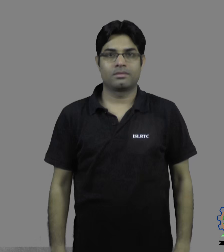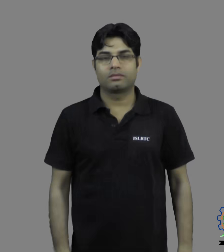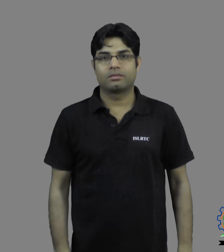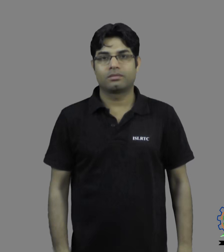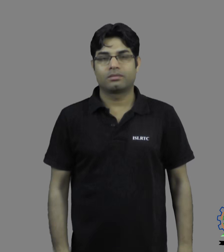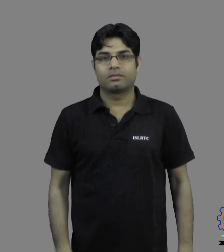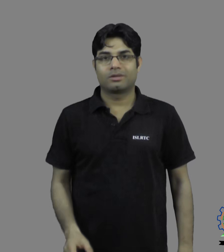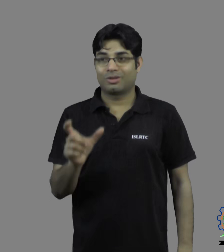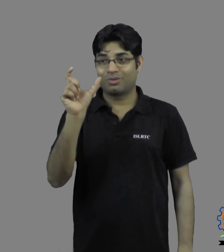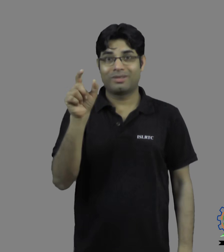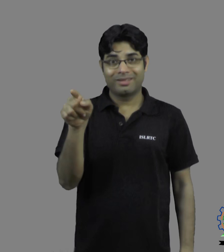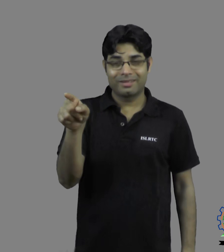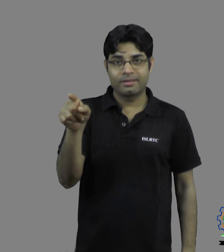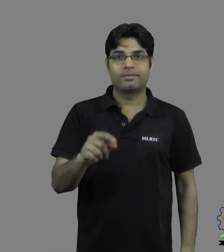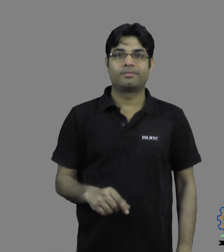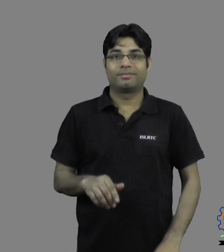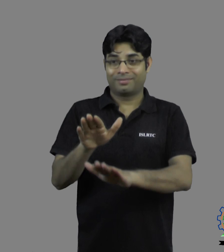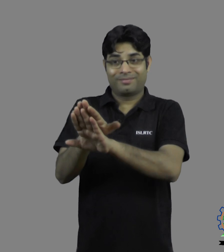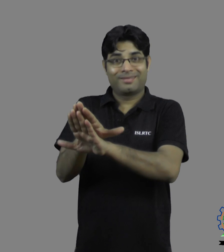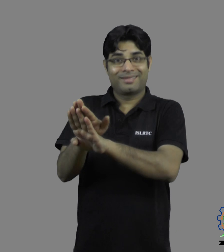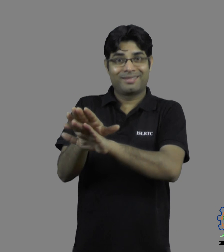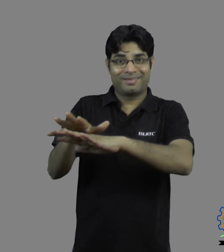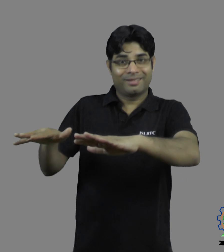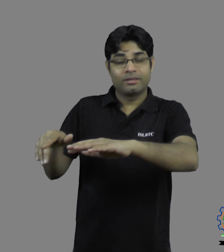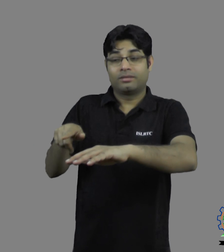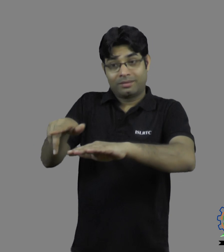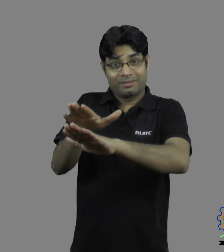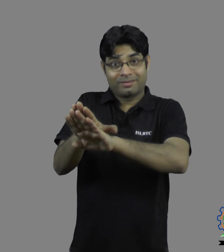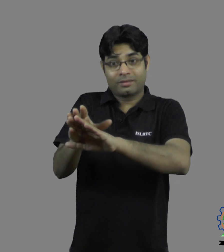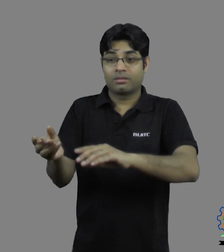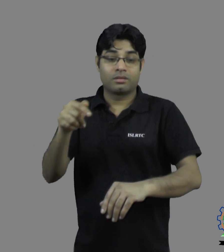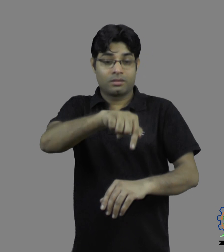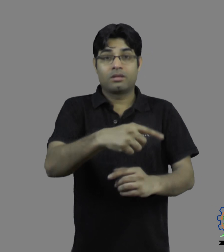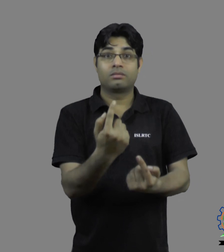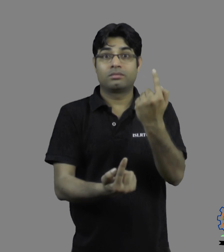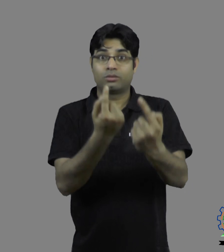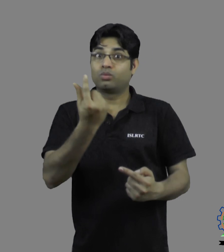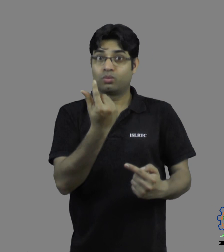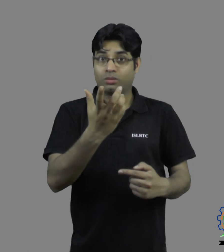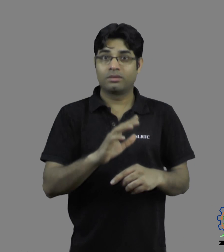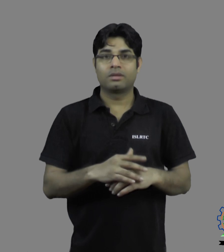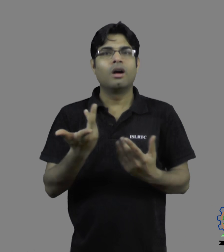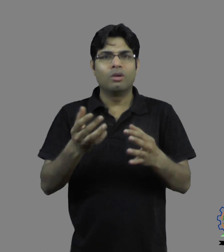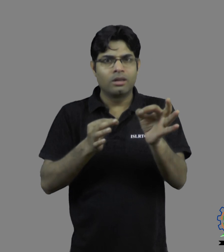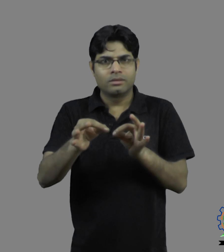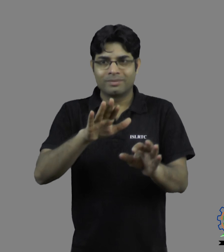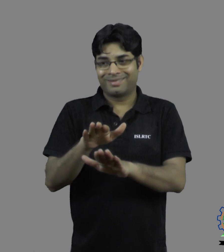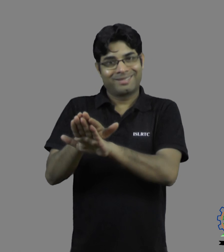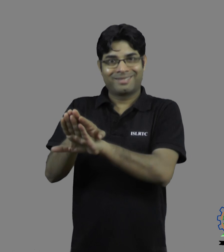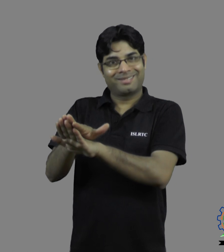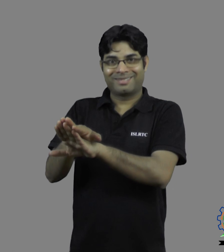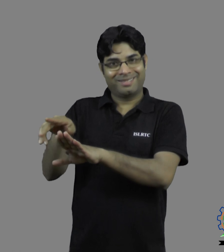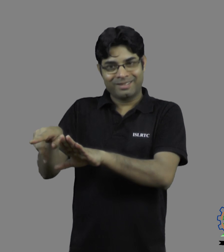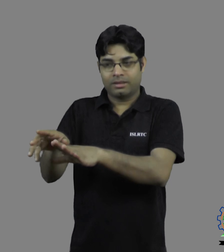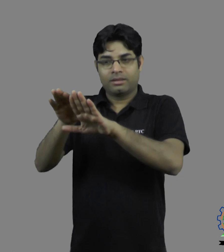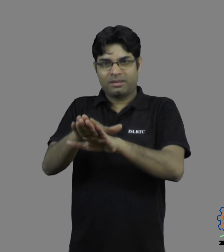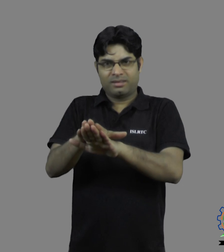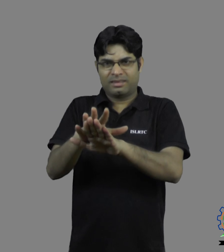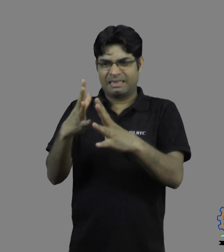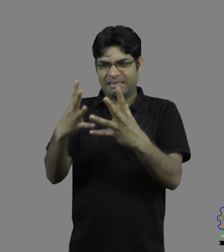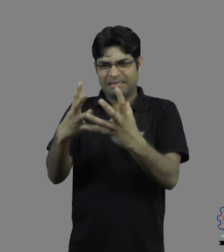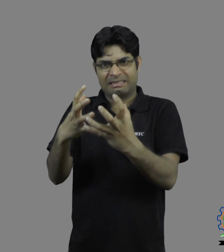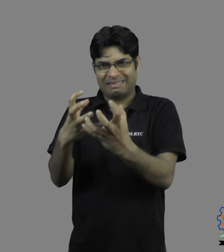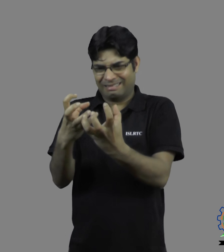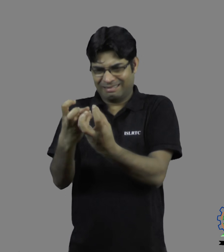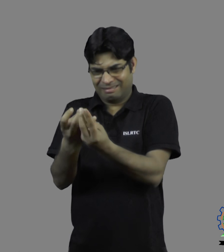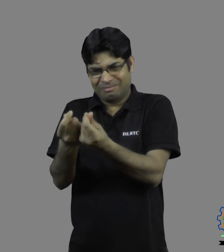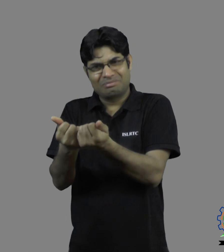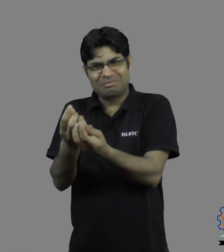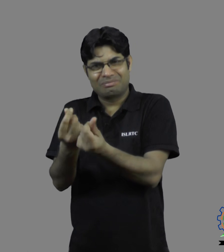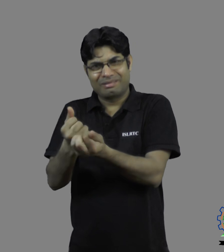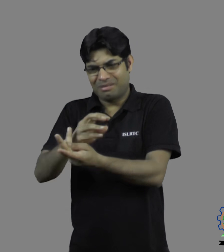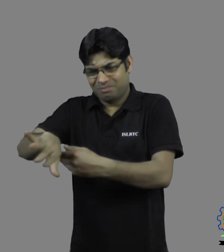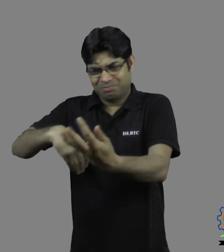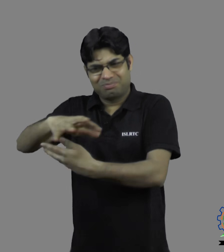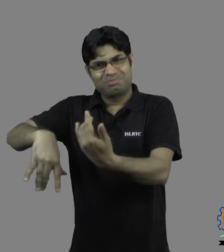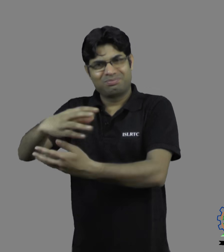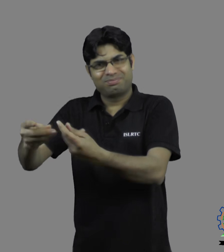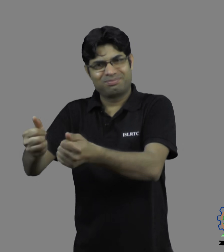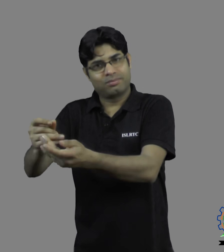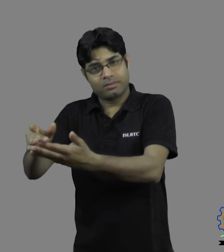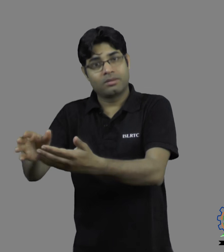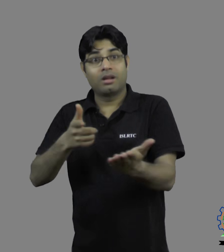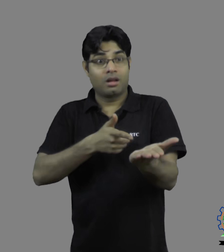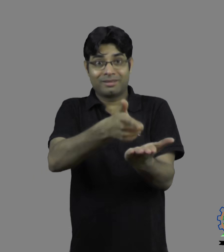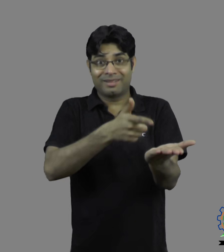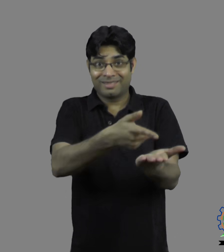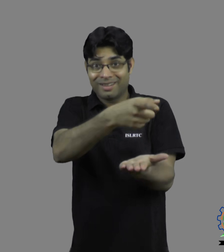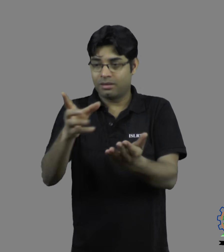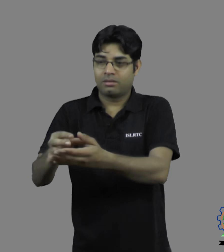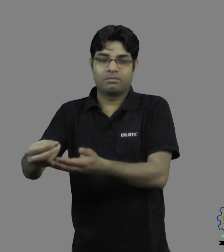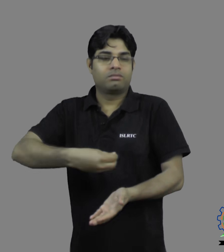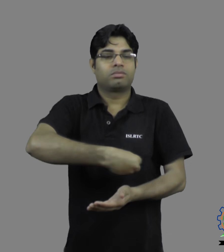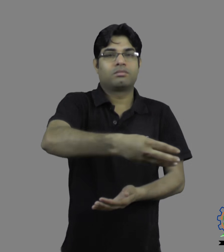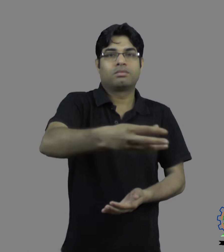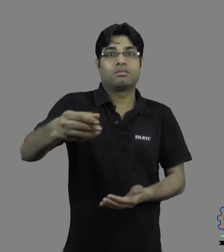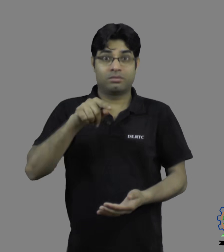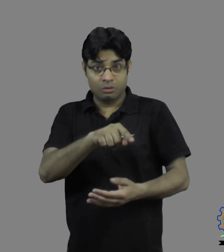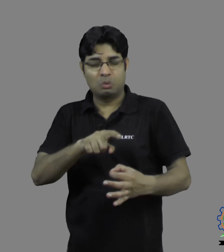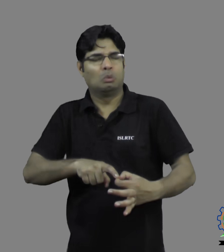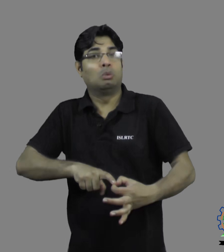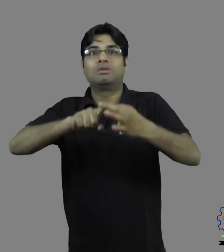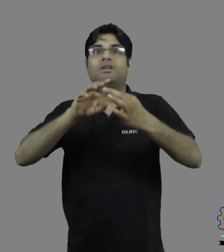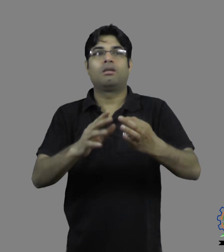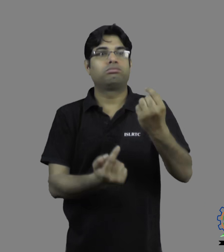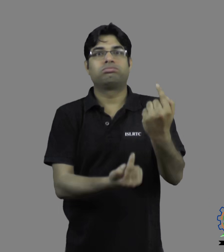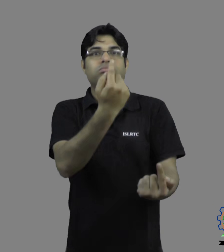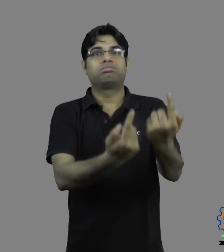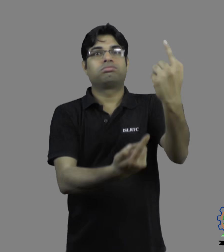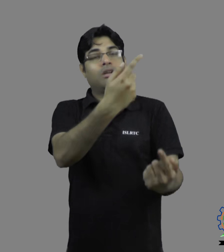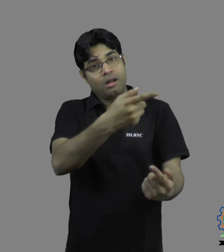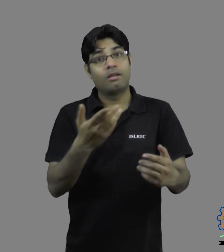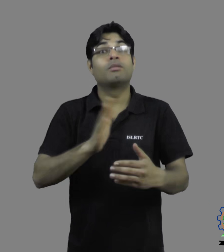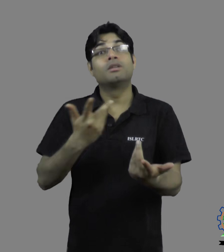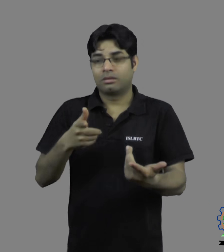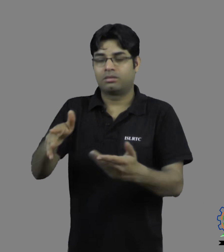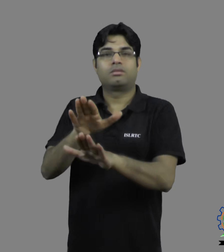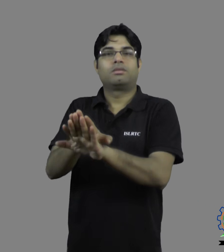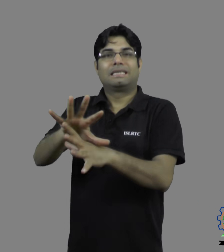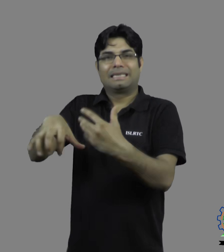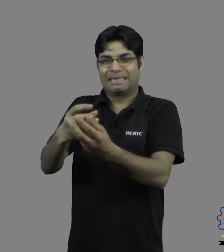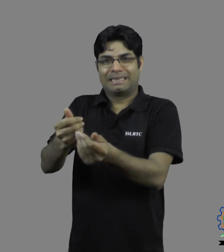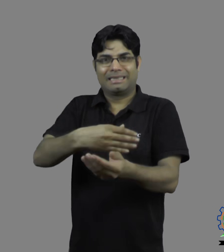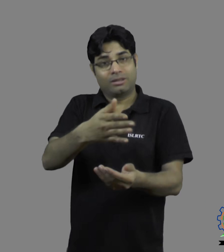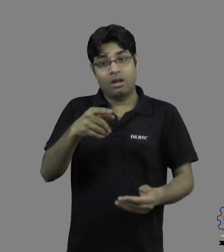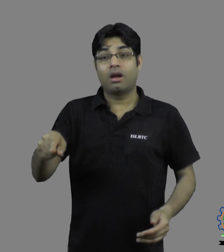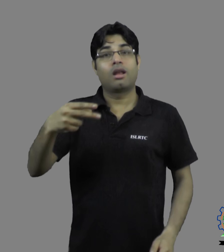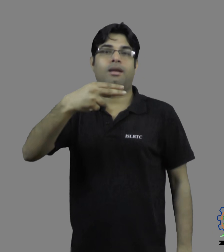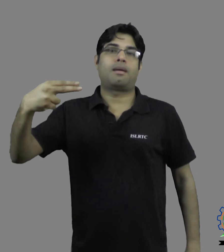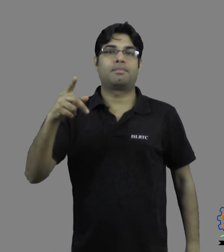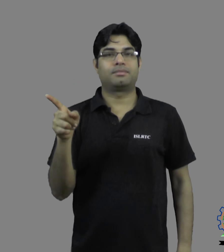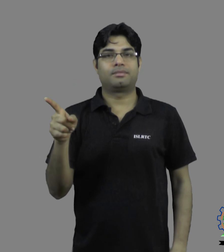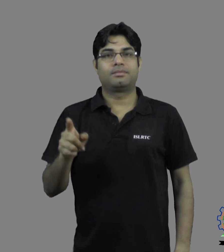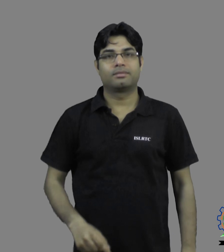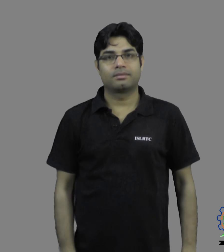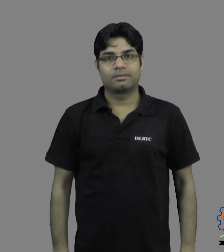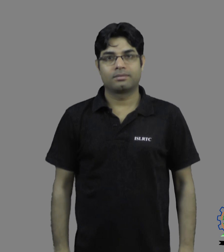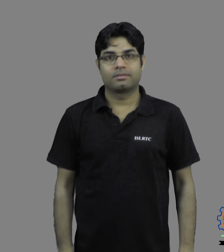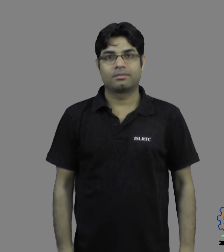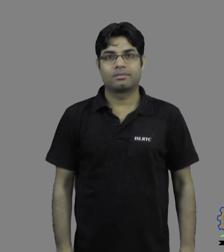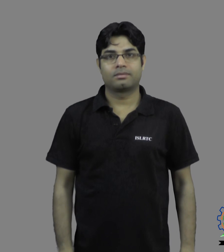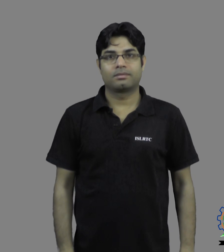Fish Manure